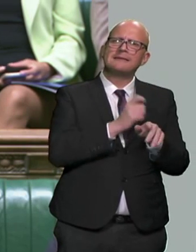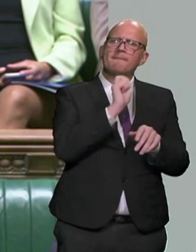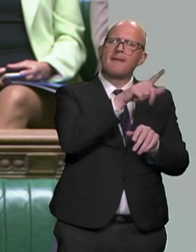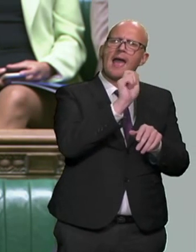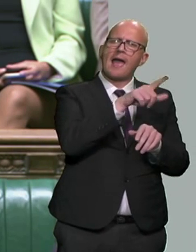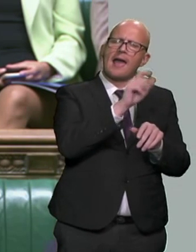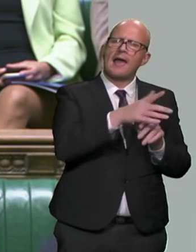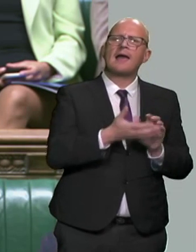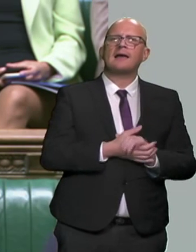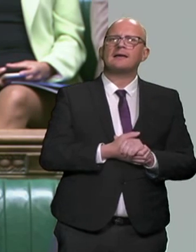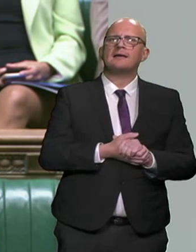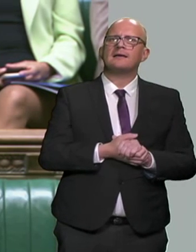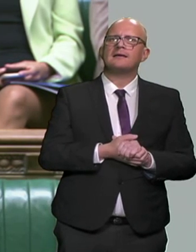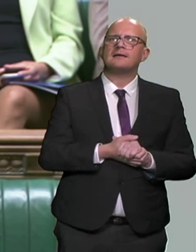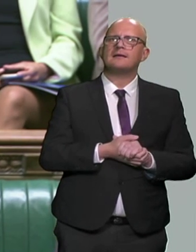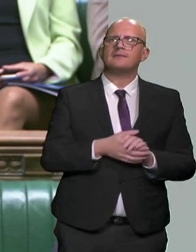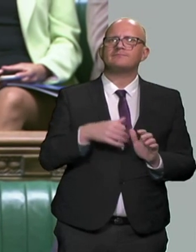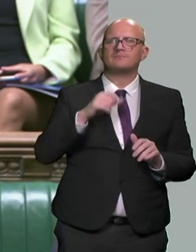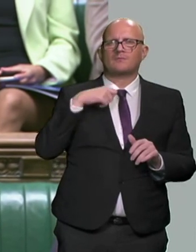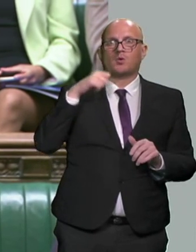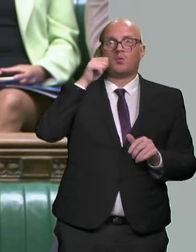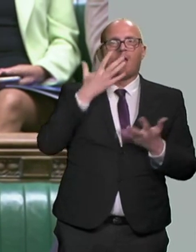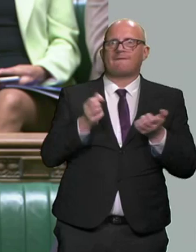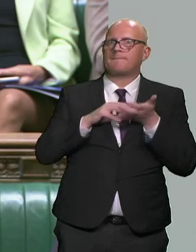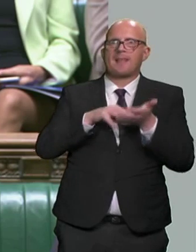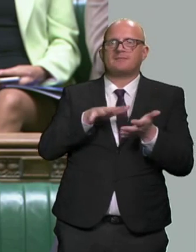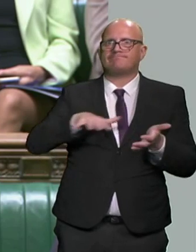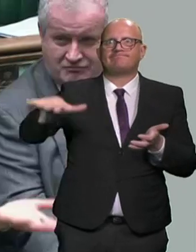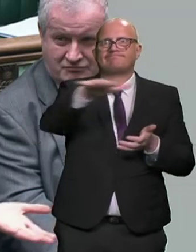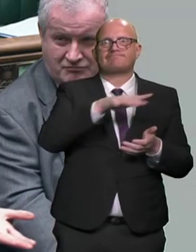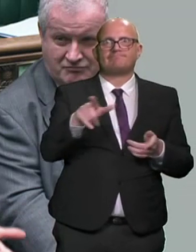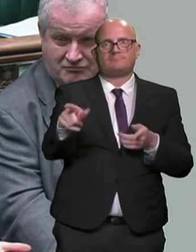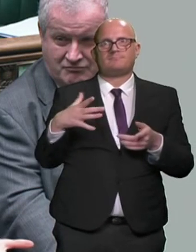I am acutely aware that millions of families rely on prepayment meters.